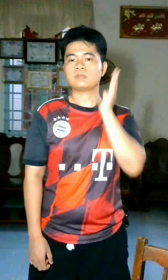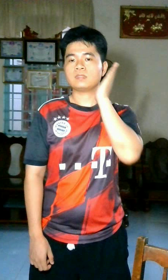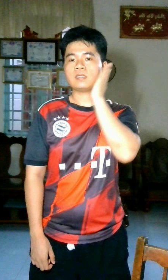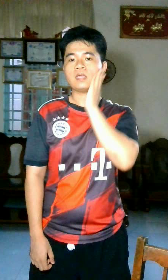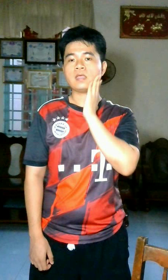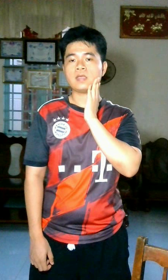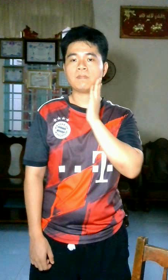dep